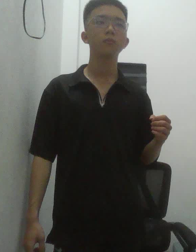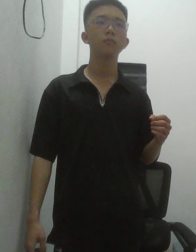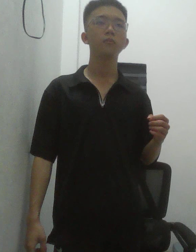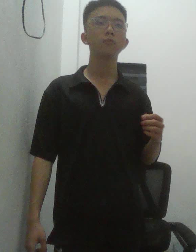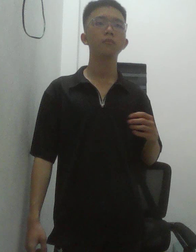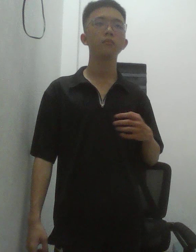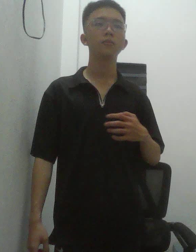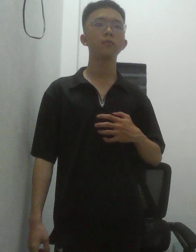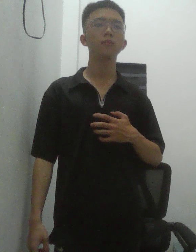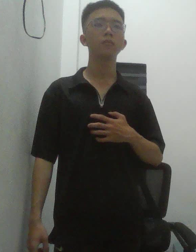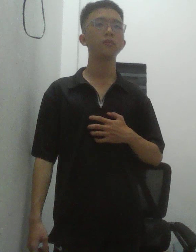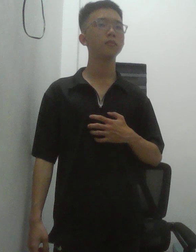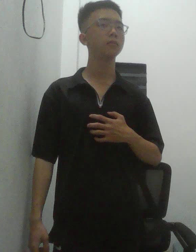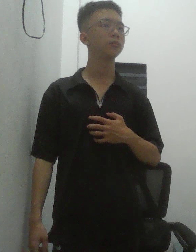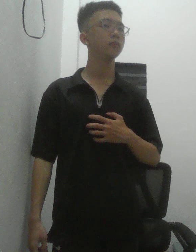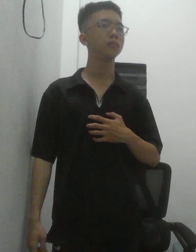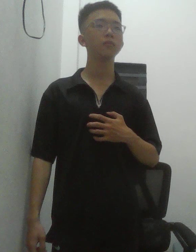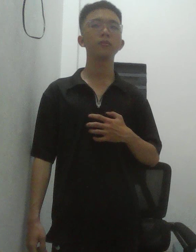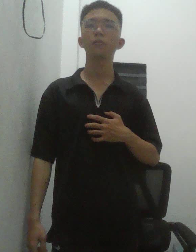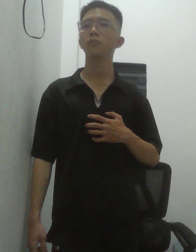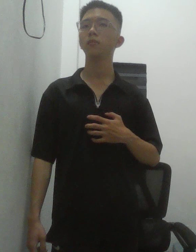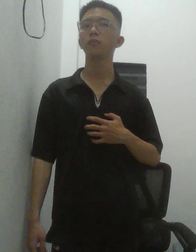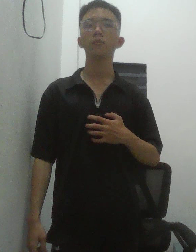khong thich